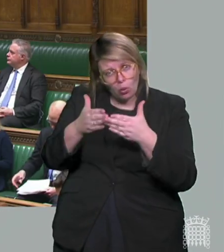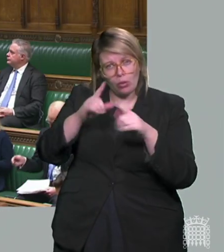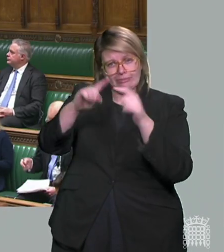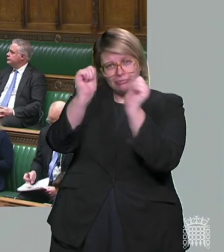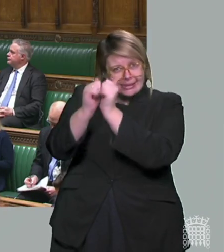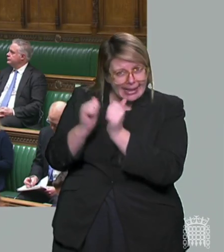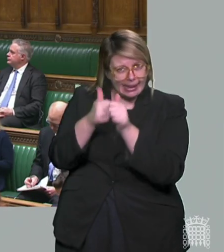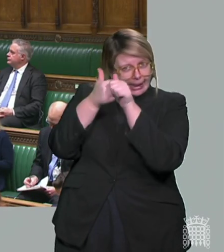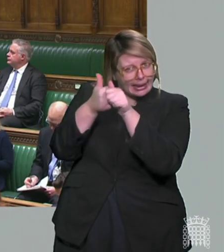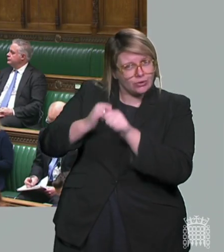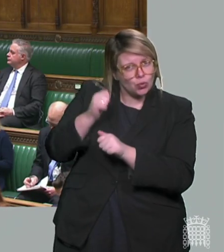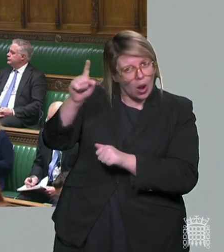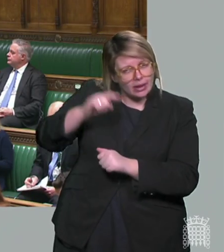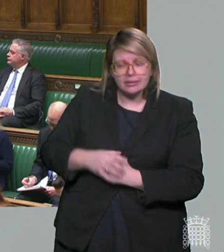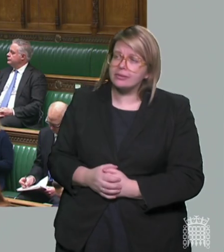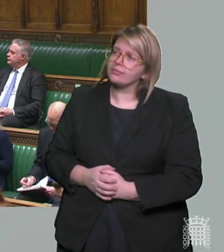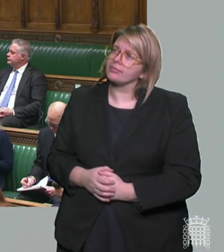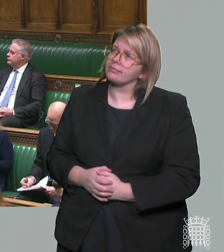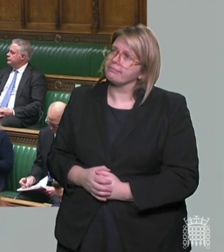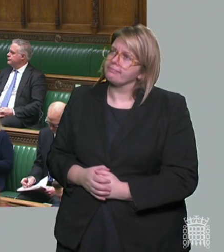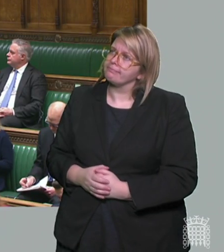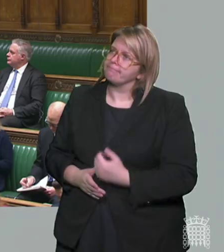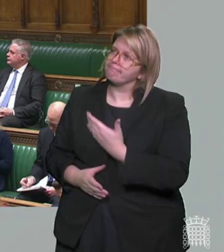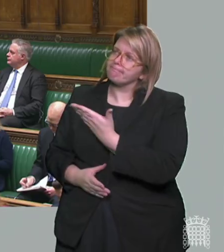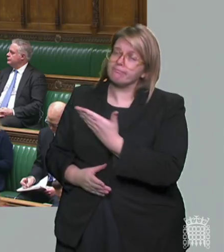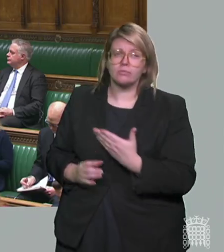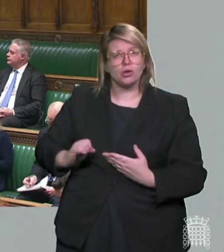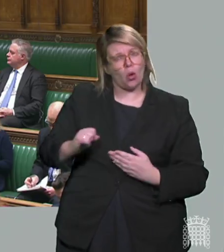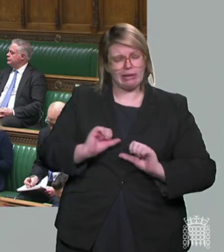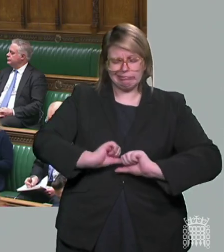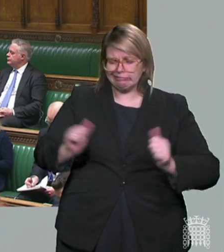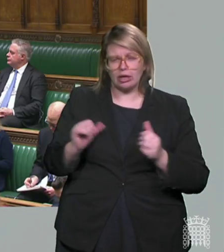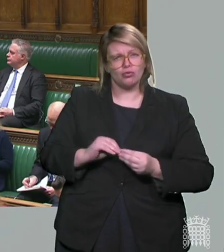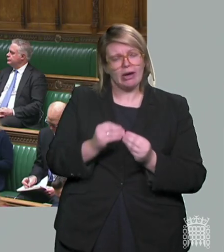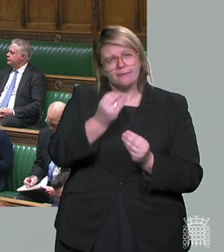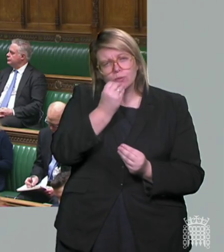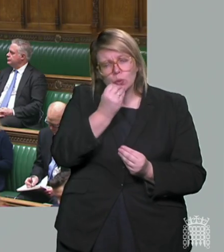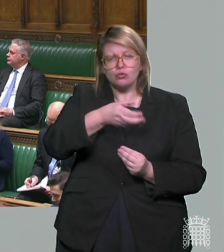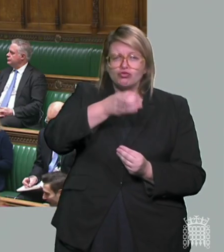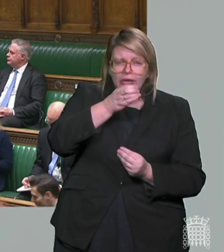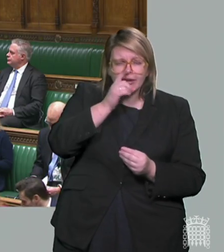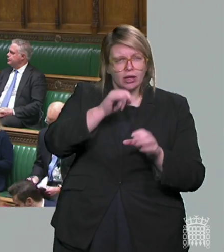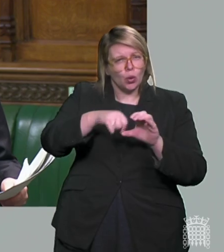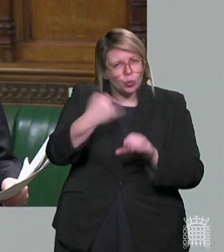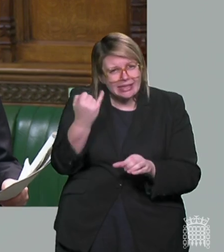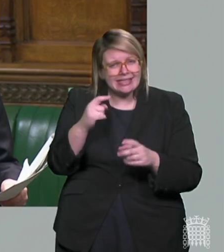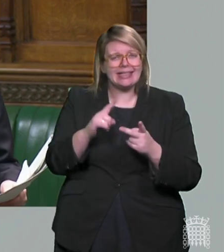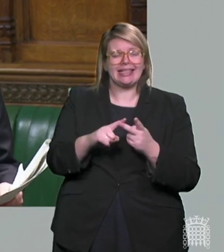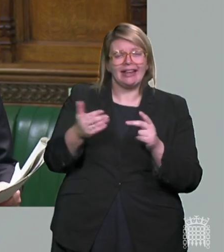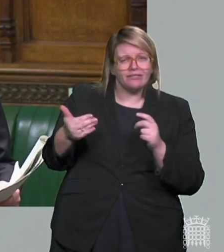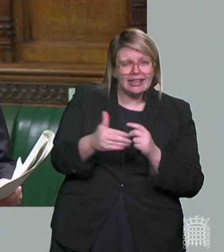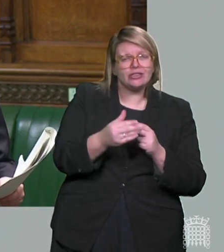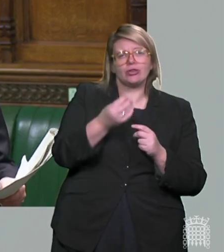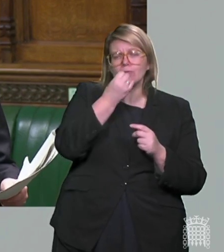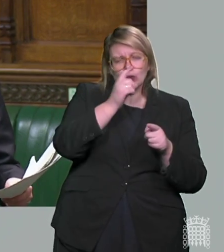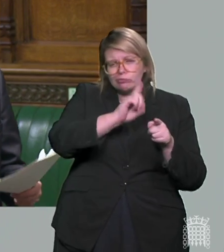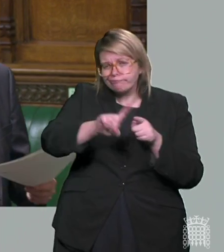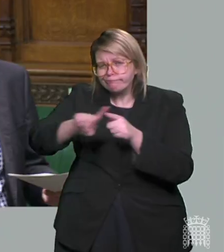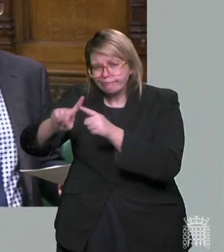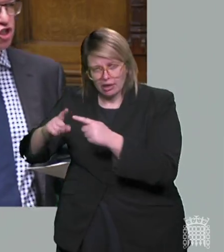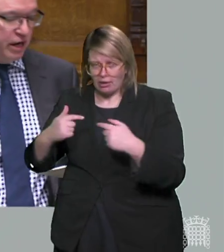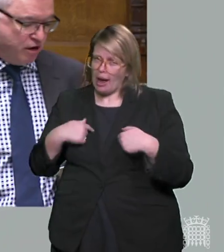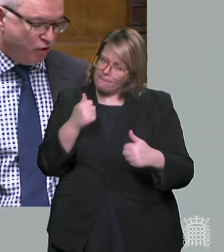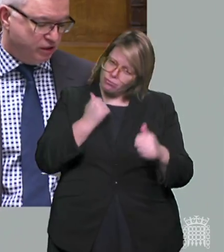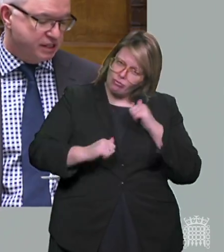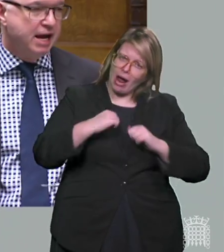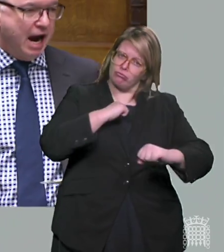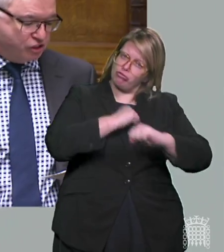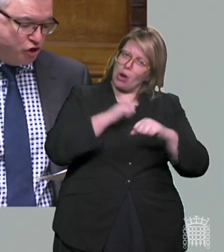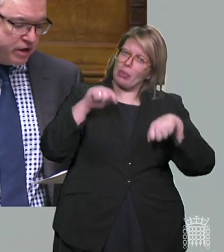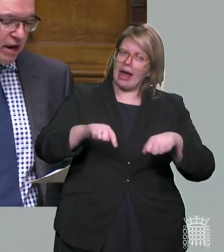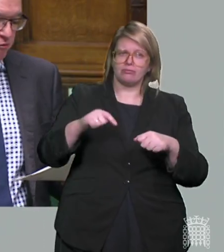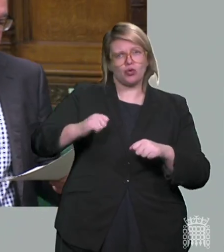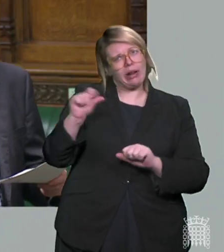Scotland is a world leader in food and drink production, especially in higher-end products such as Scotch whisky and seafood—something I have been proud to promote in my role as one of the Prime Minister’s trade envoys.